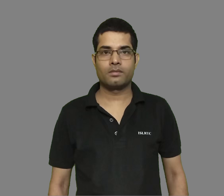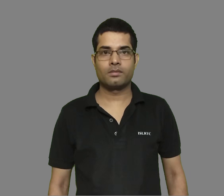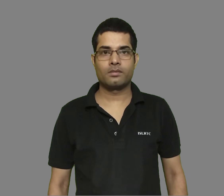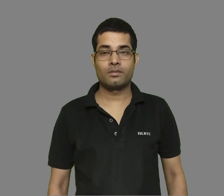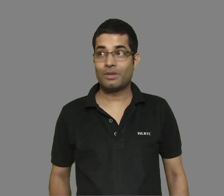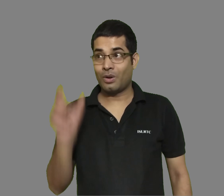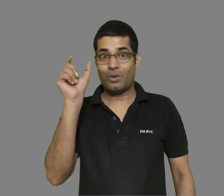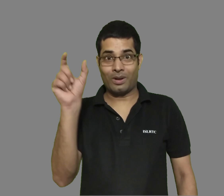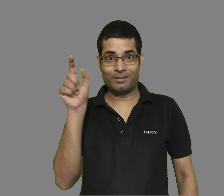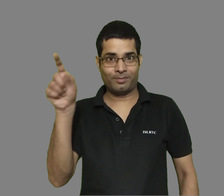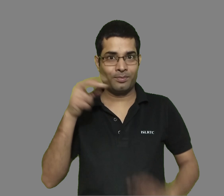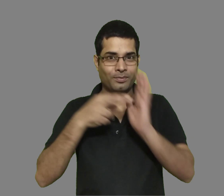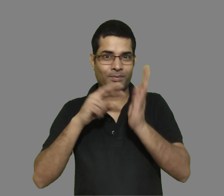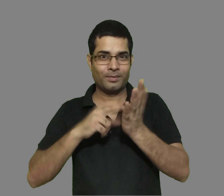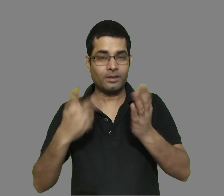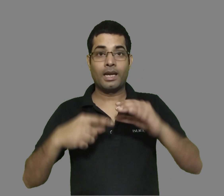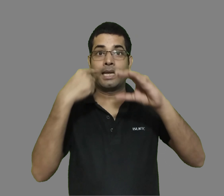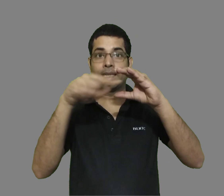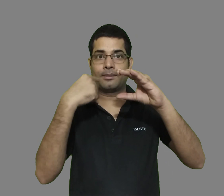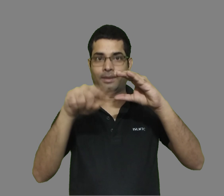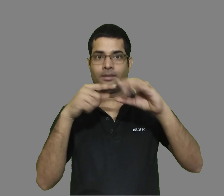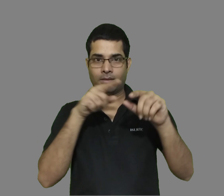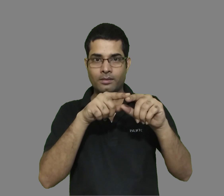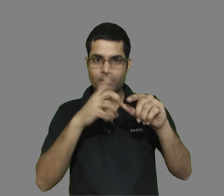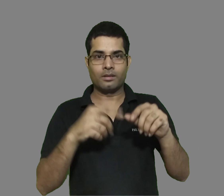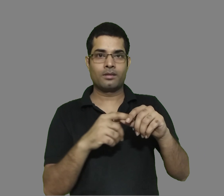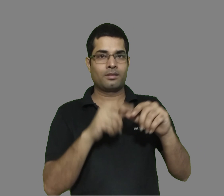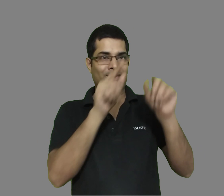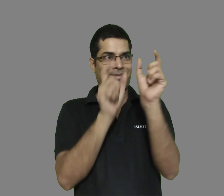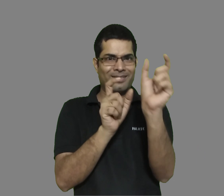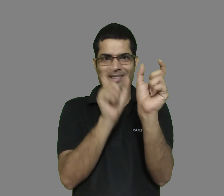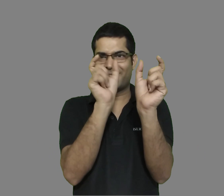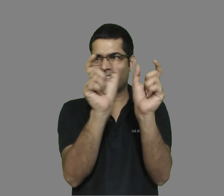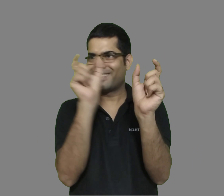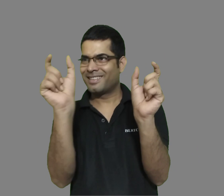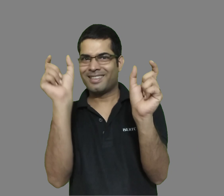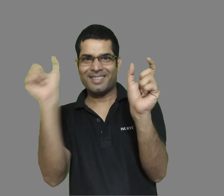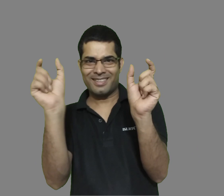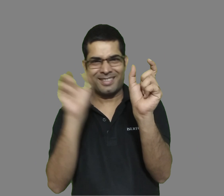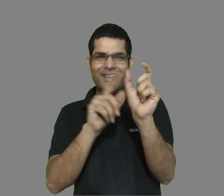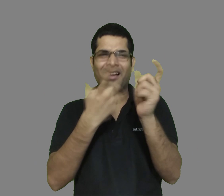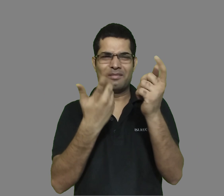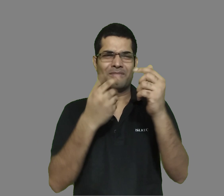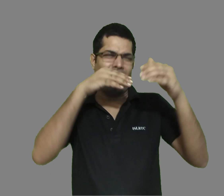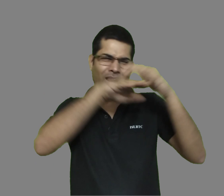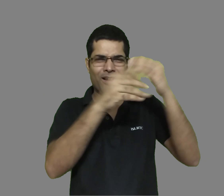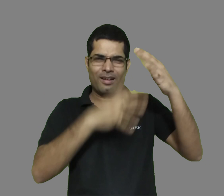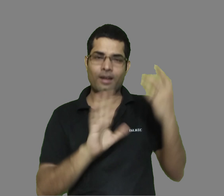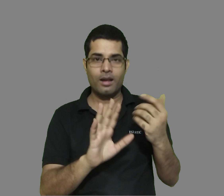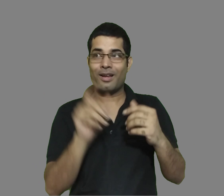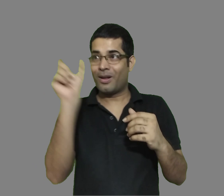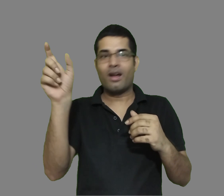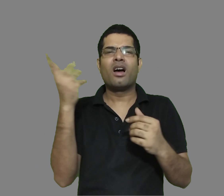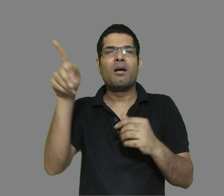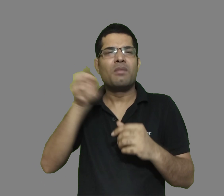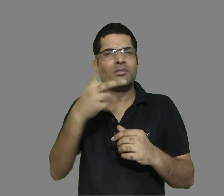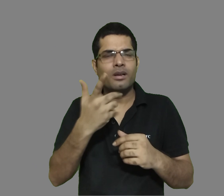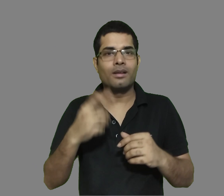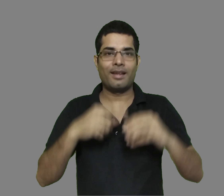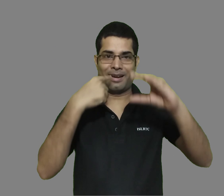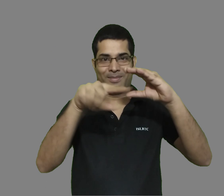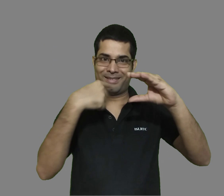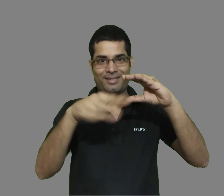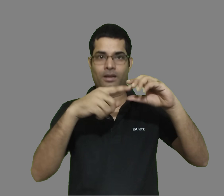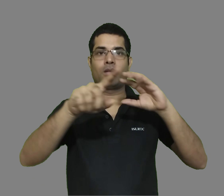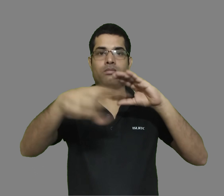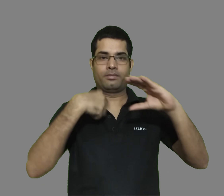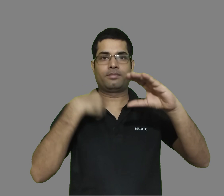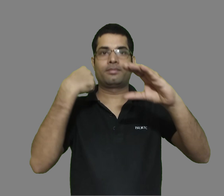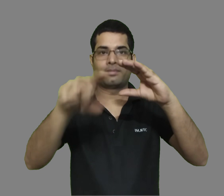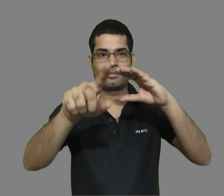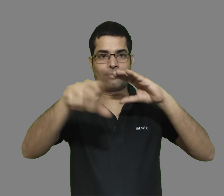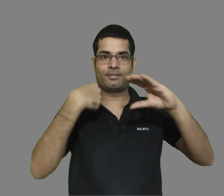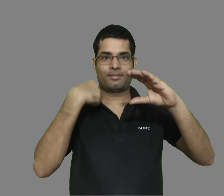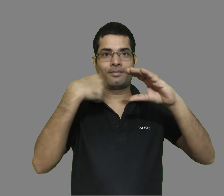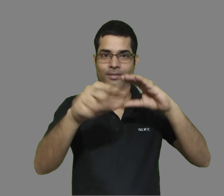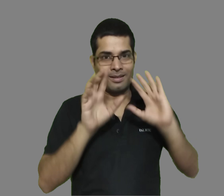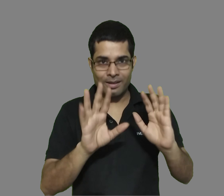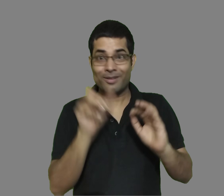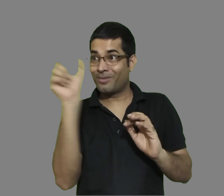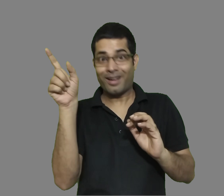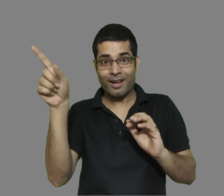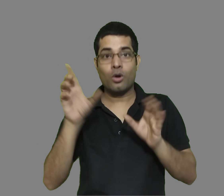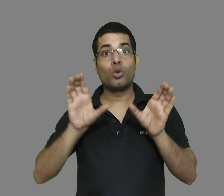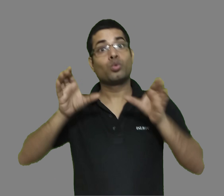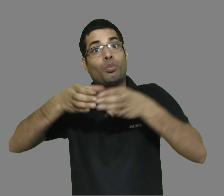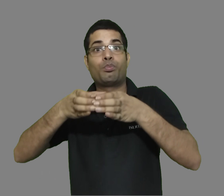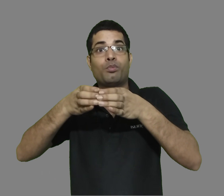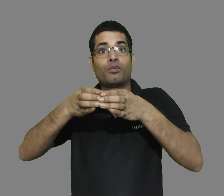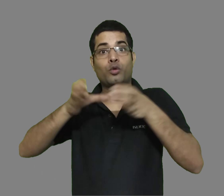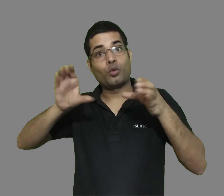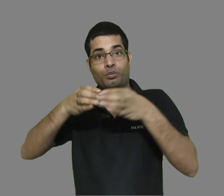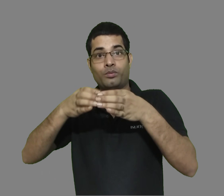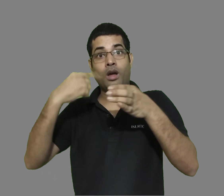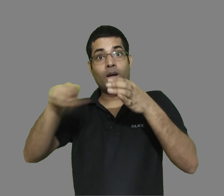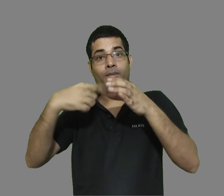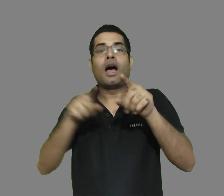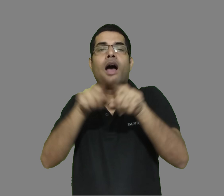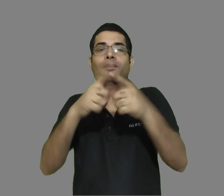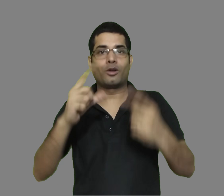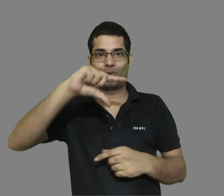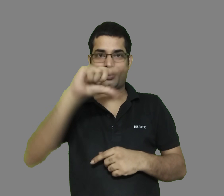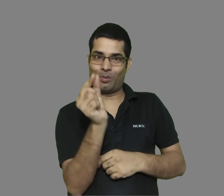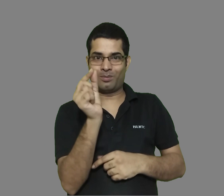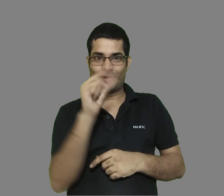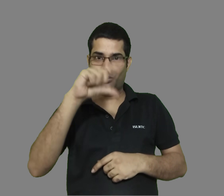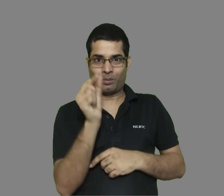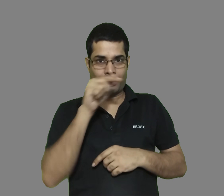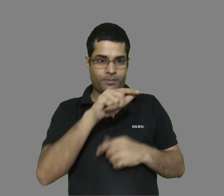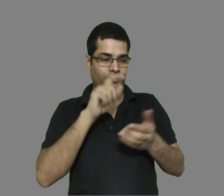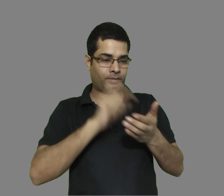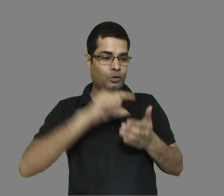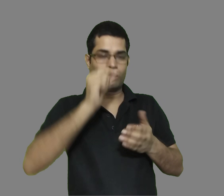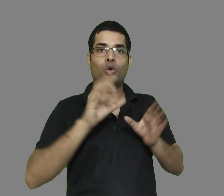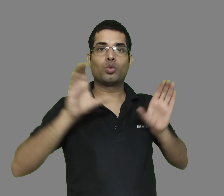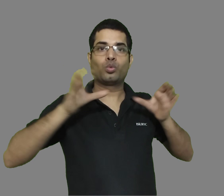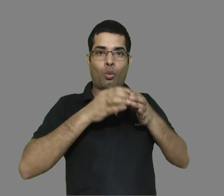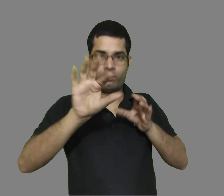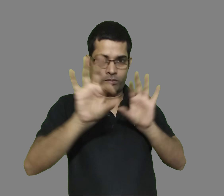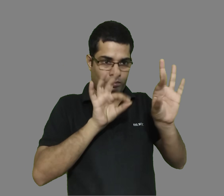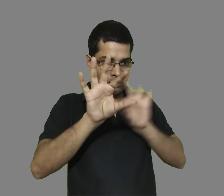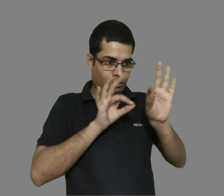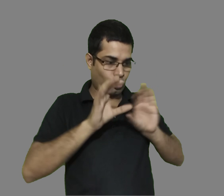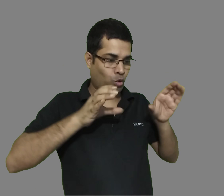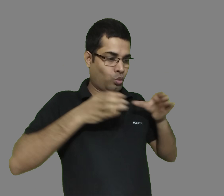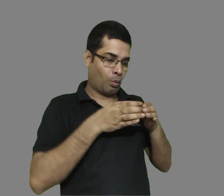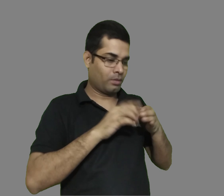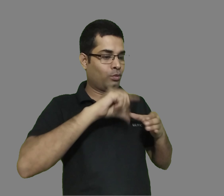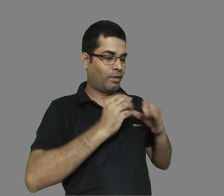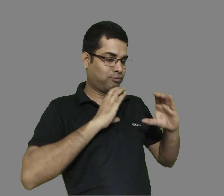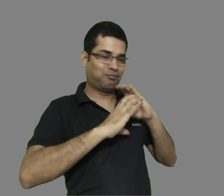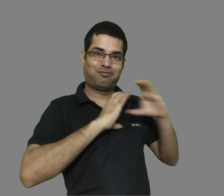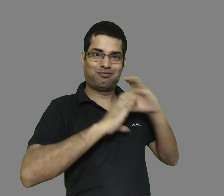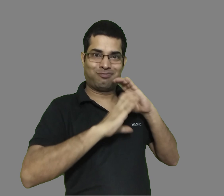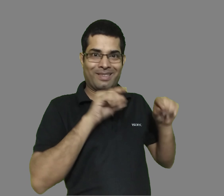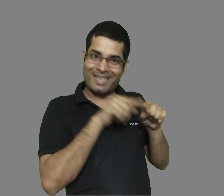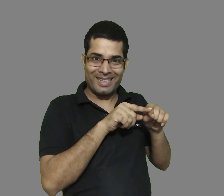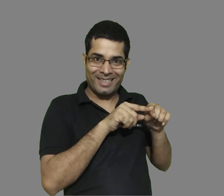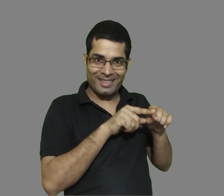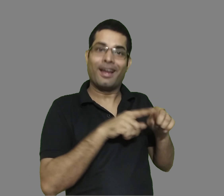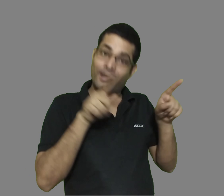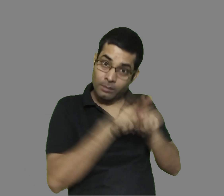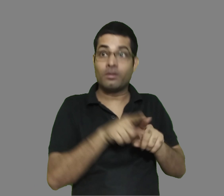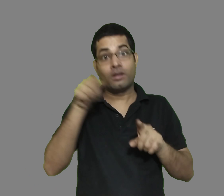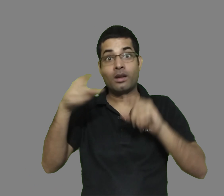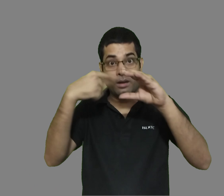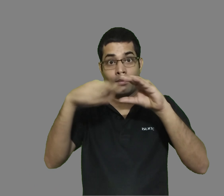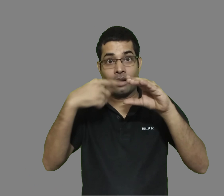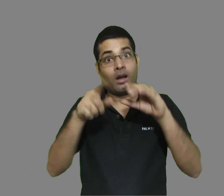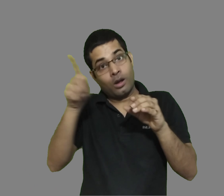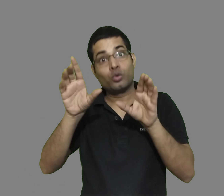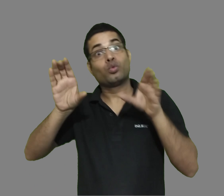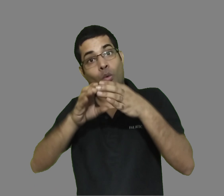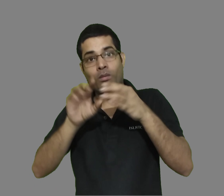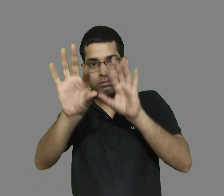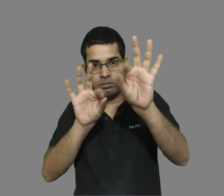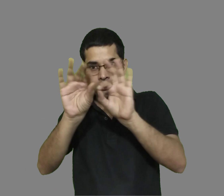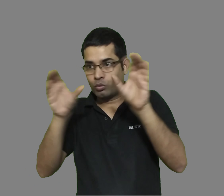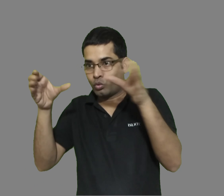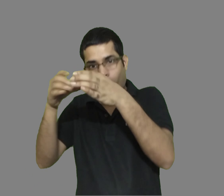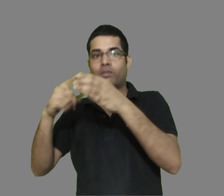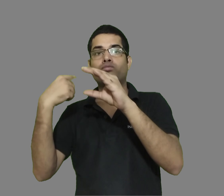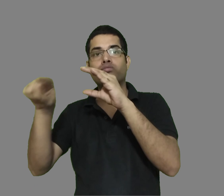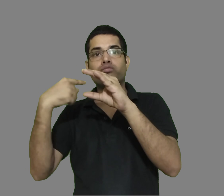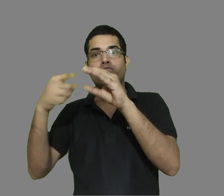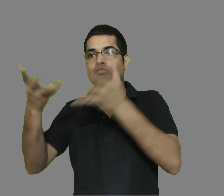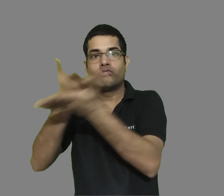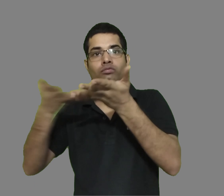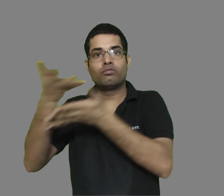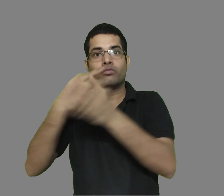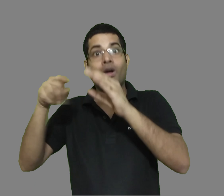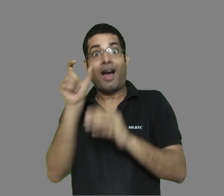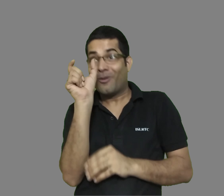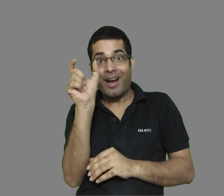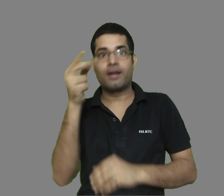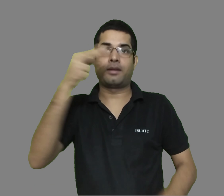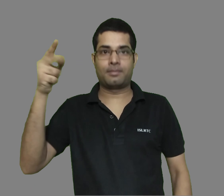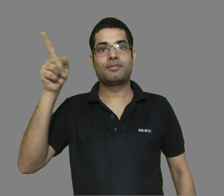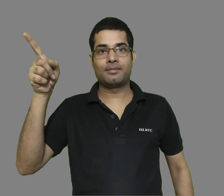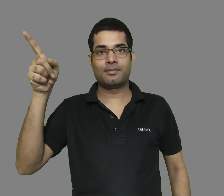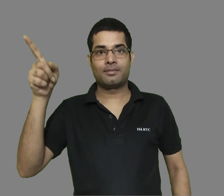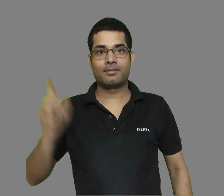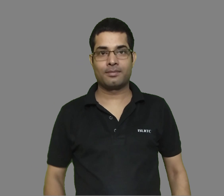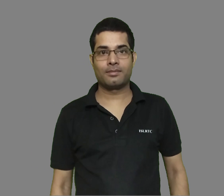Forums